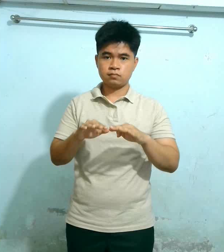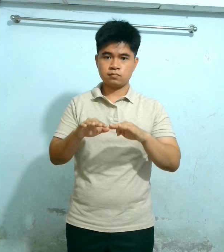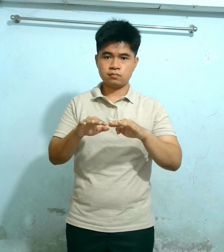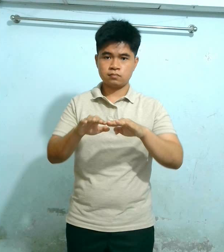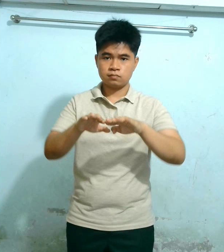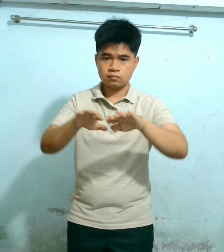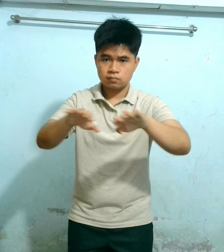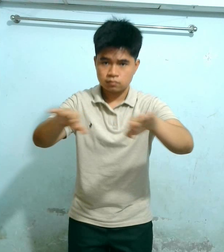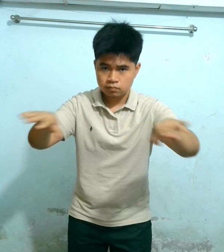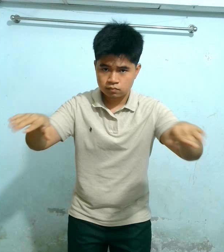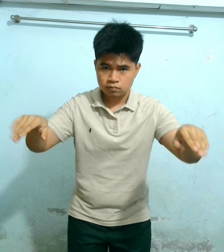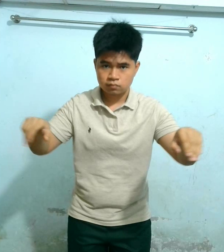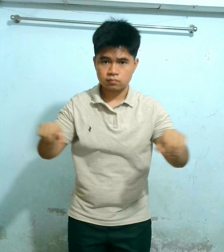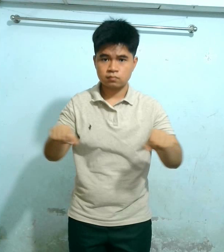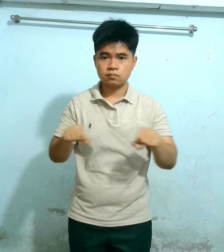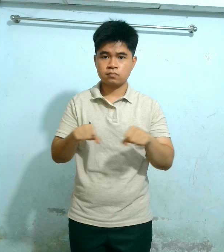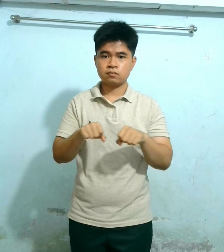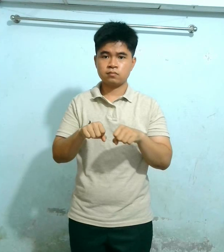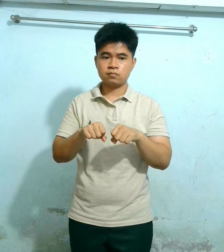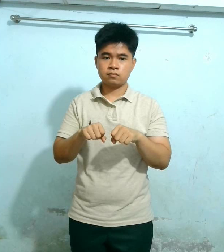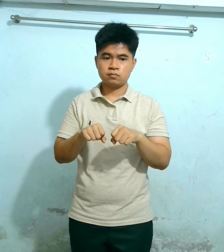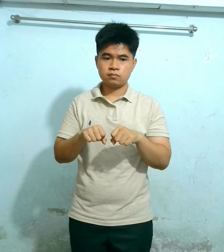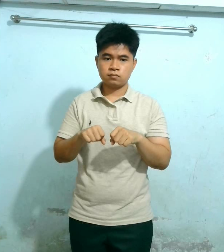boi